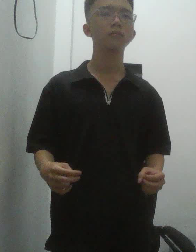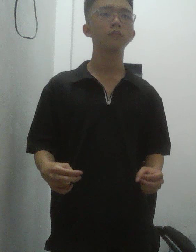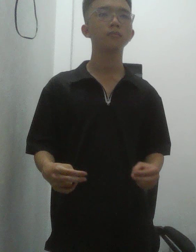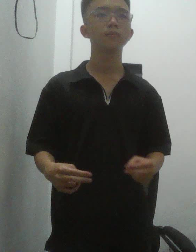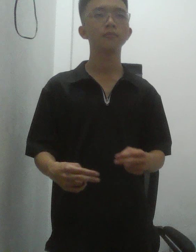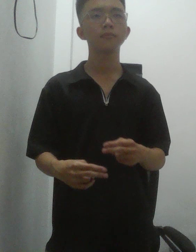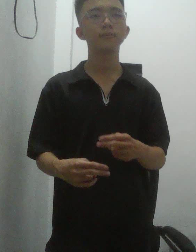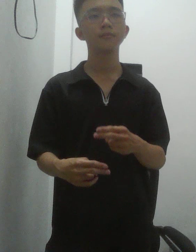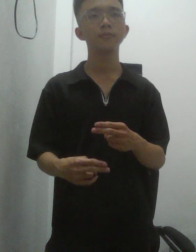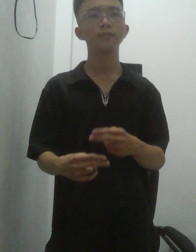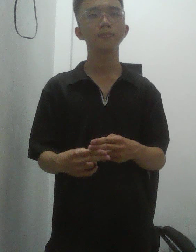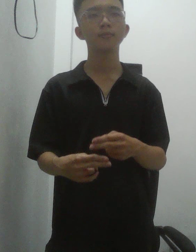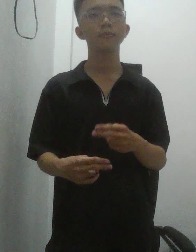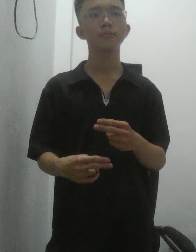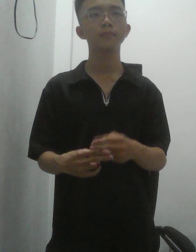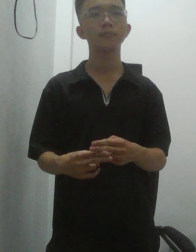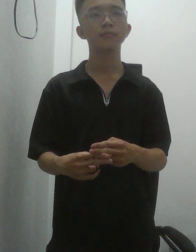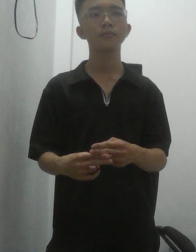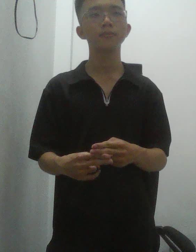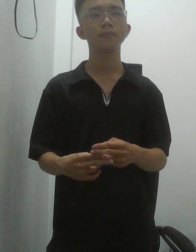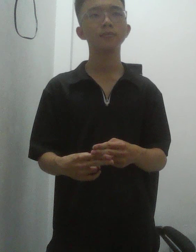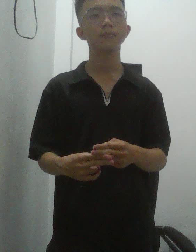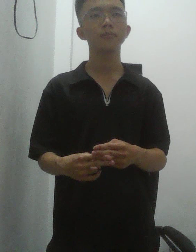ten